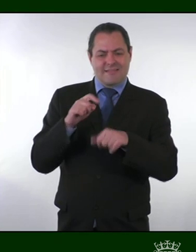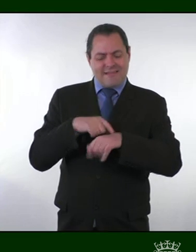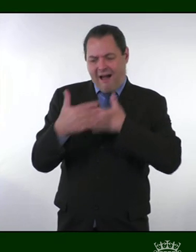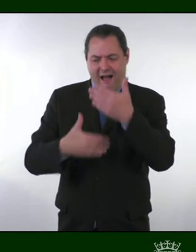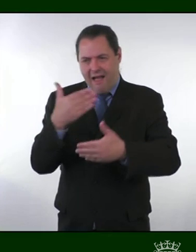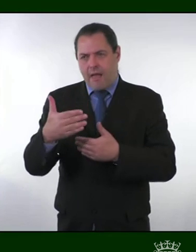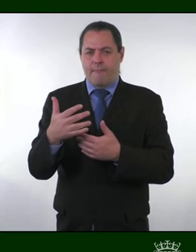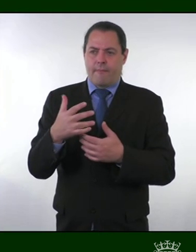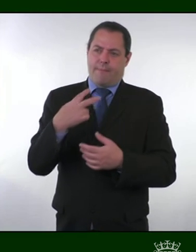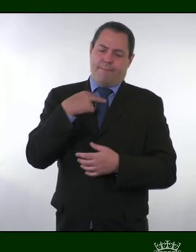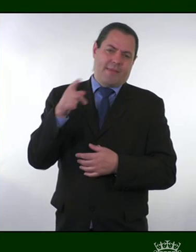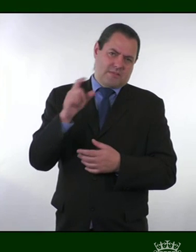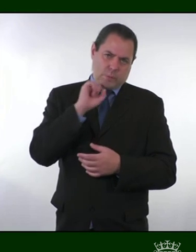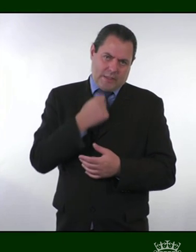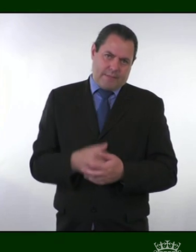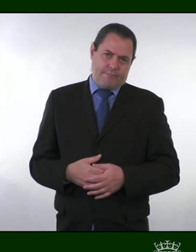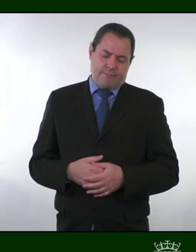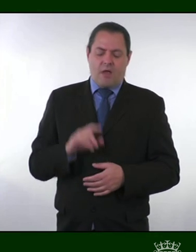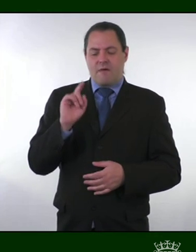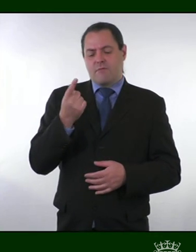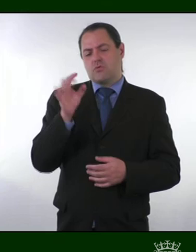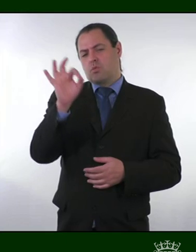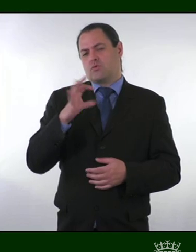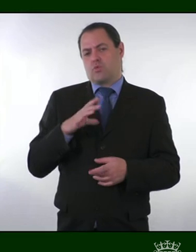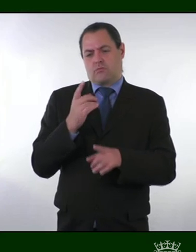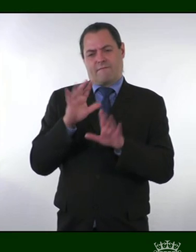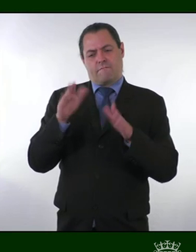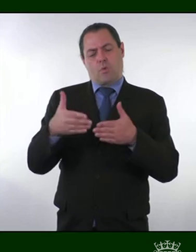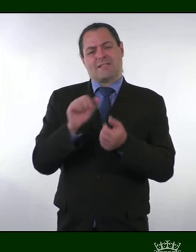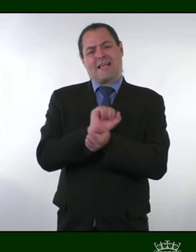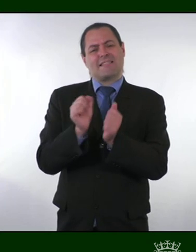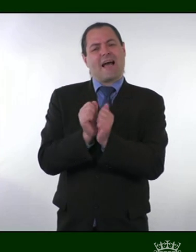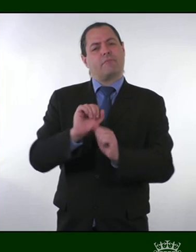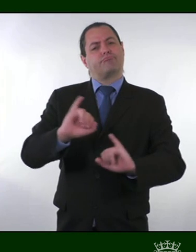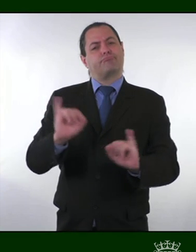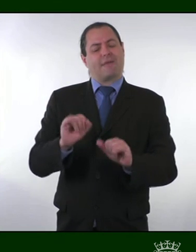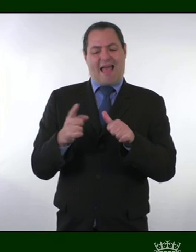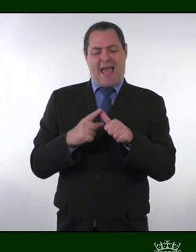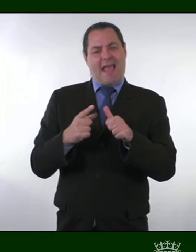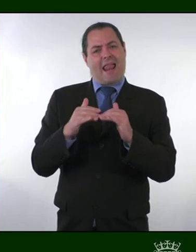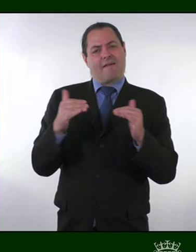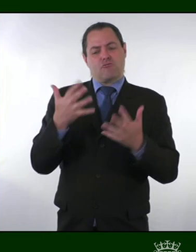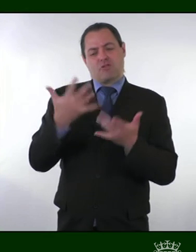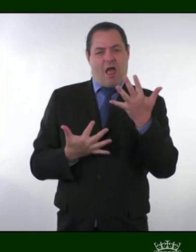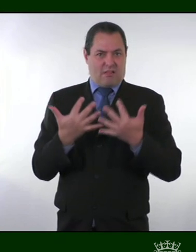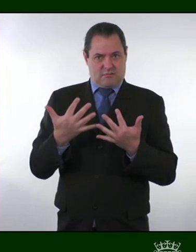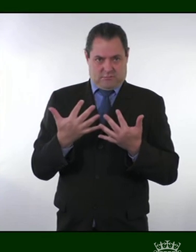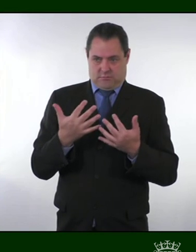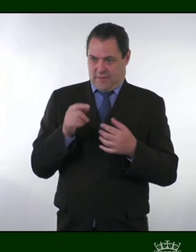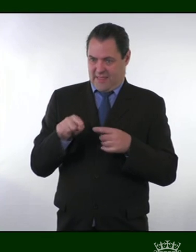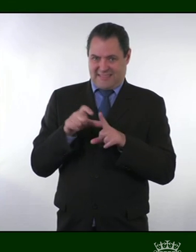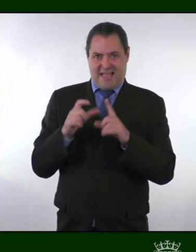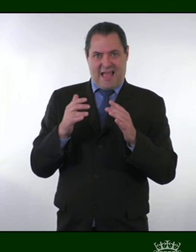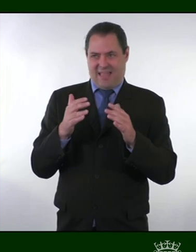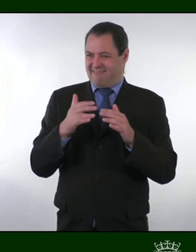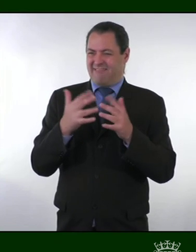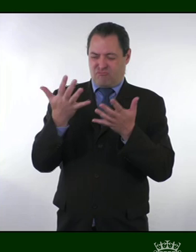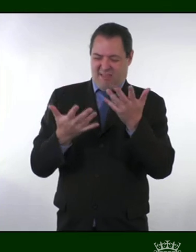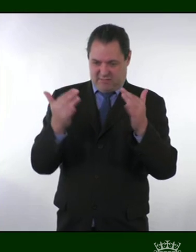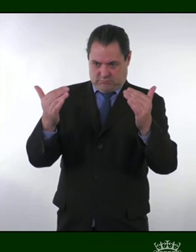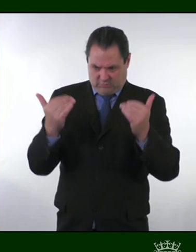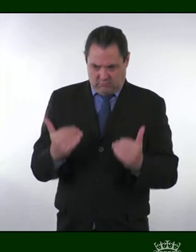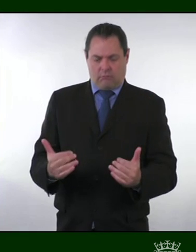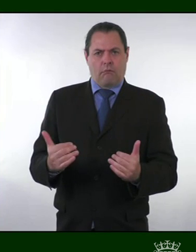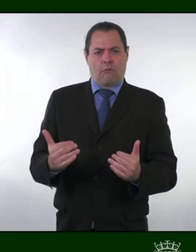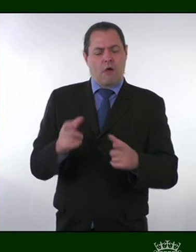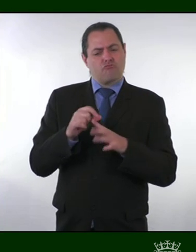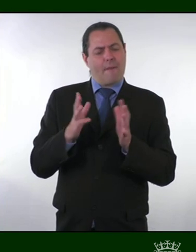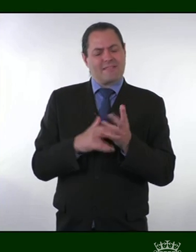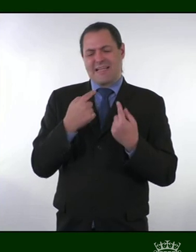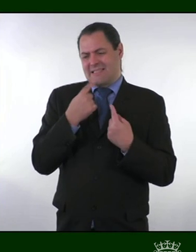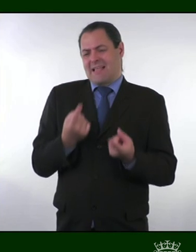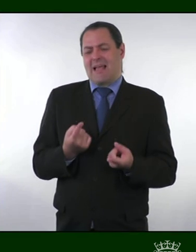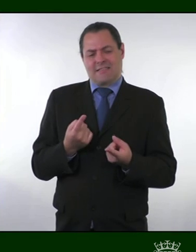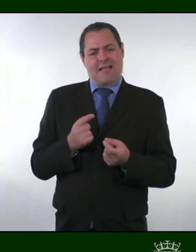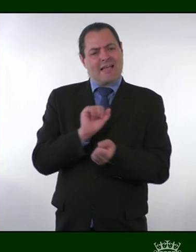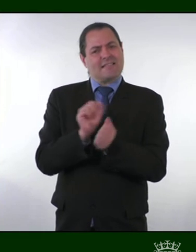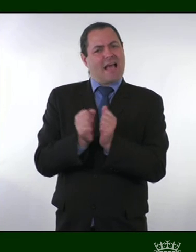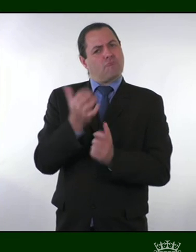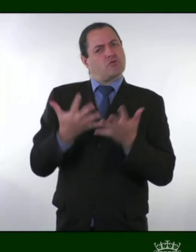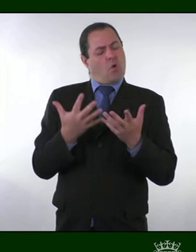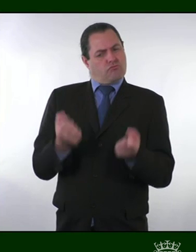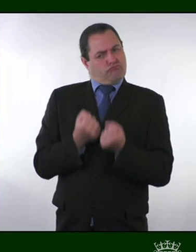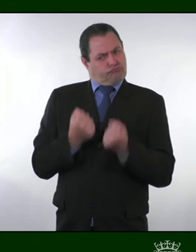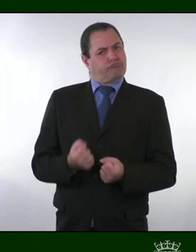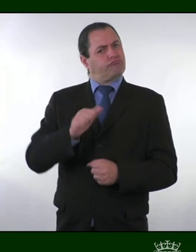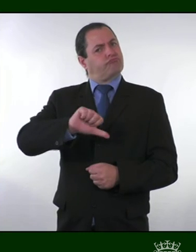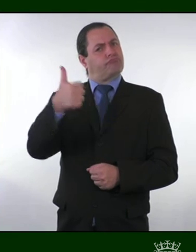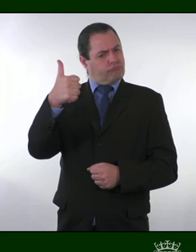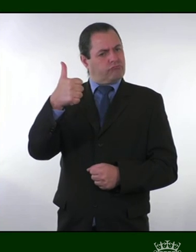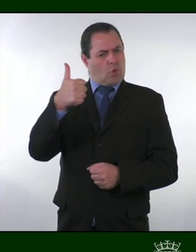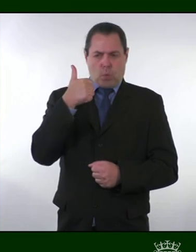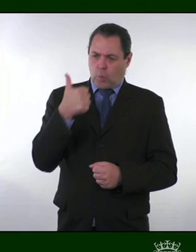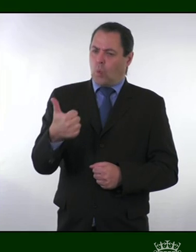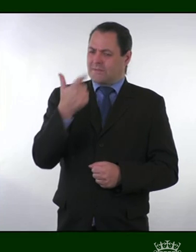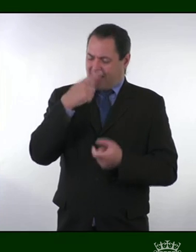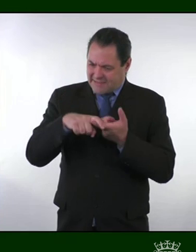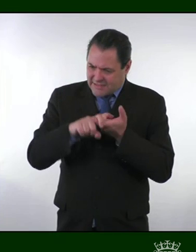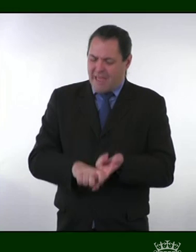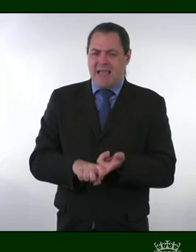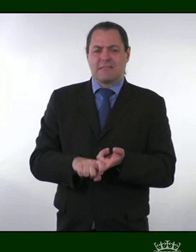Let me start today with the exams fiasco. On the day that thousands of young people had their A-level grades downgraded, the Prime Minister said, and I quote him: “The exam results…are robust, they’re good, they’re dependable”.